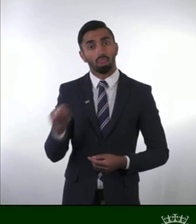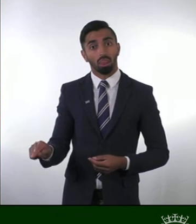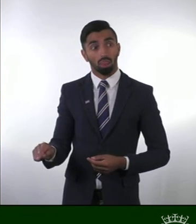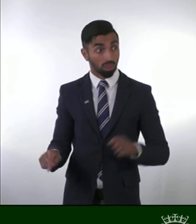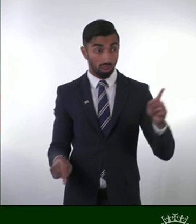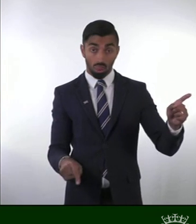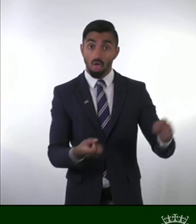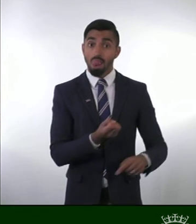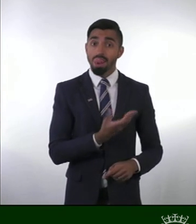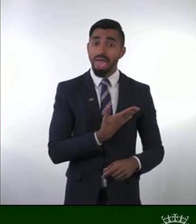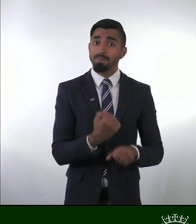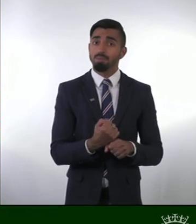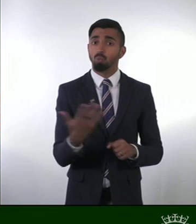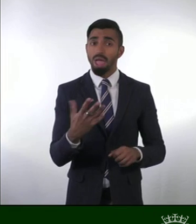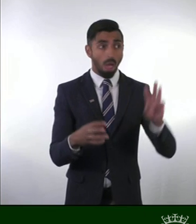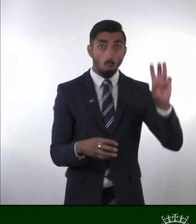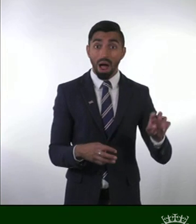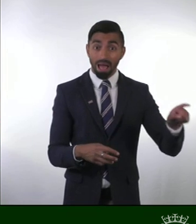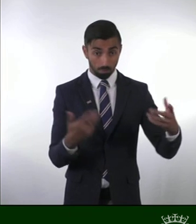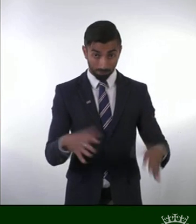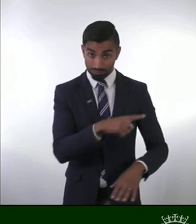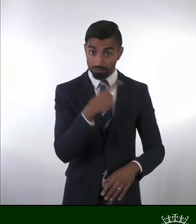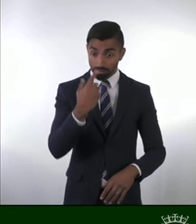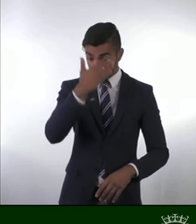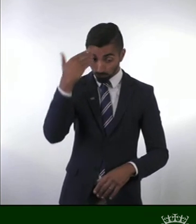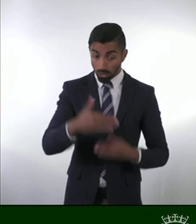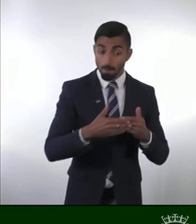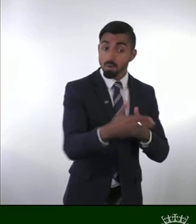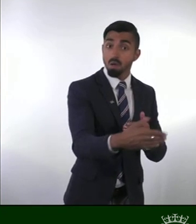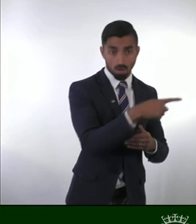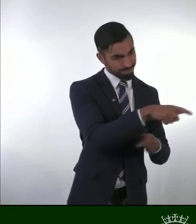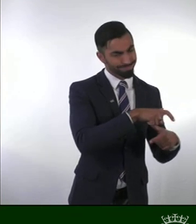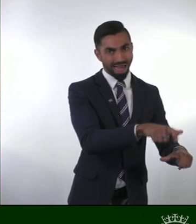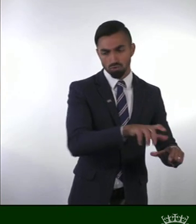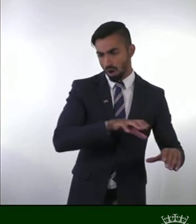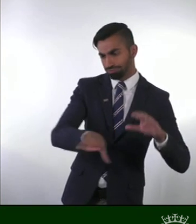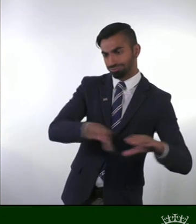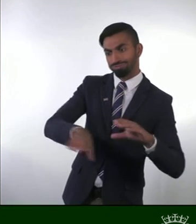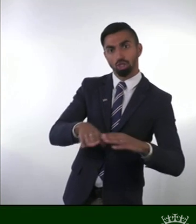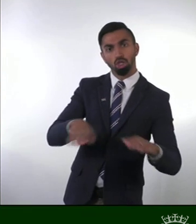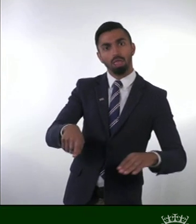Yesterday, the Education Secretary said that will not be the case in England.